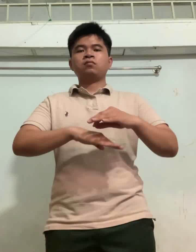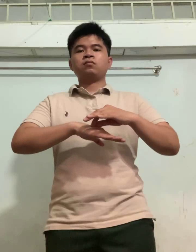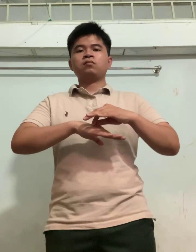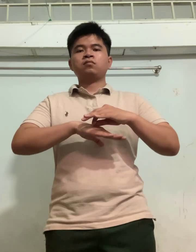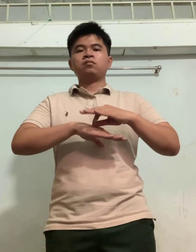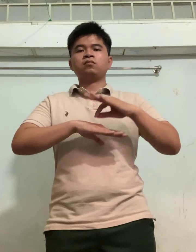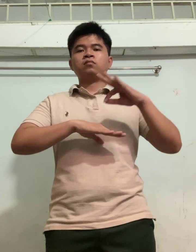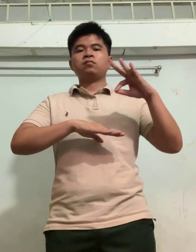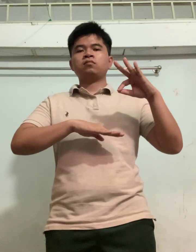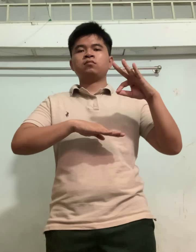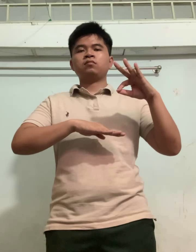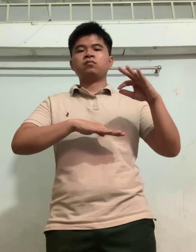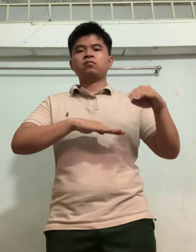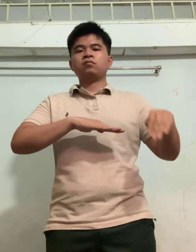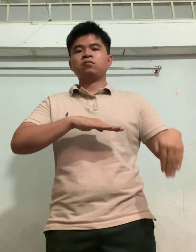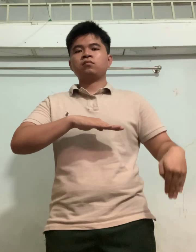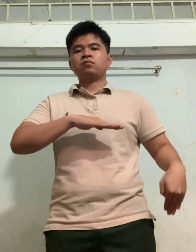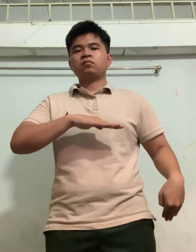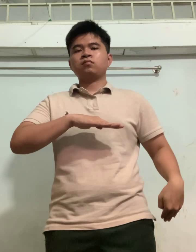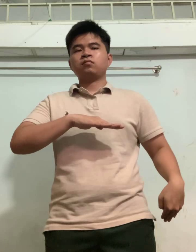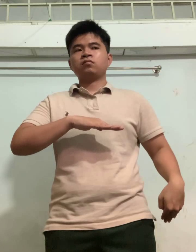tuan sau